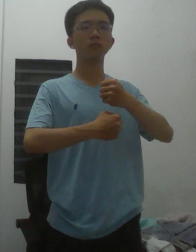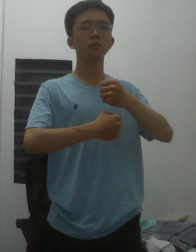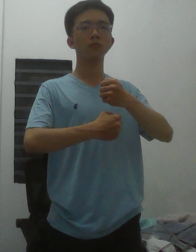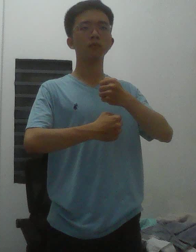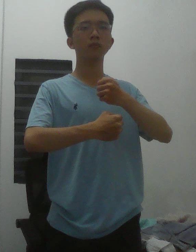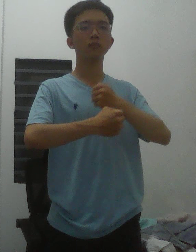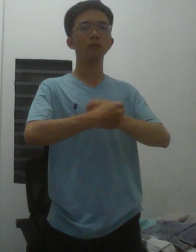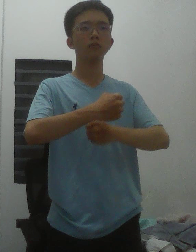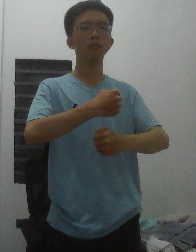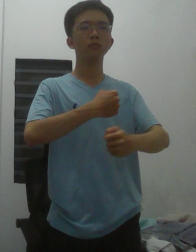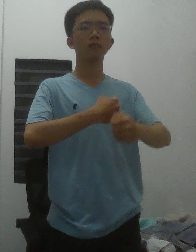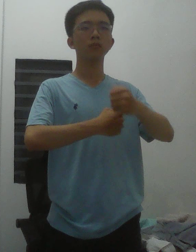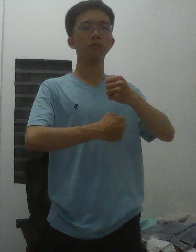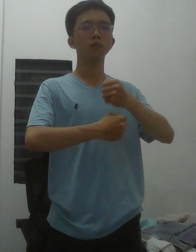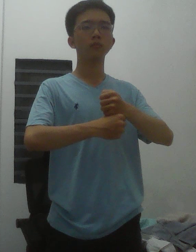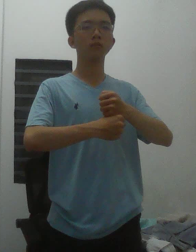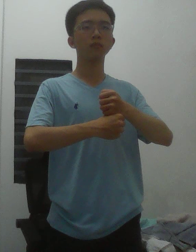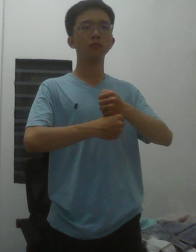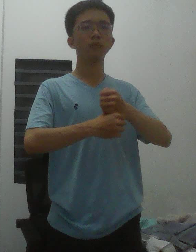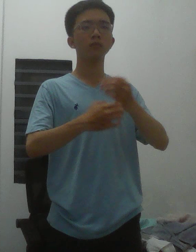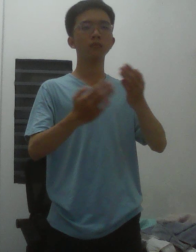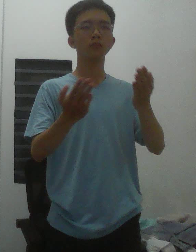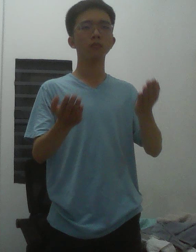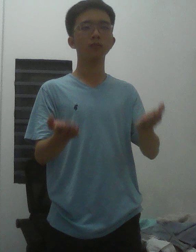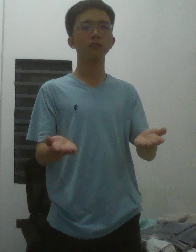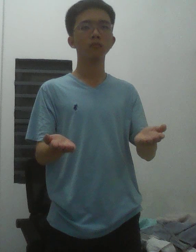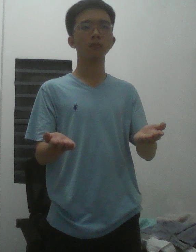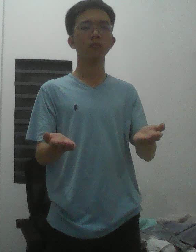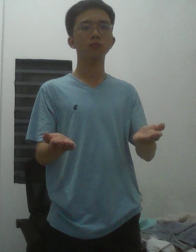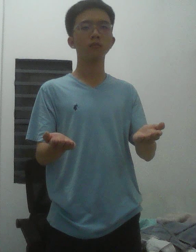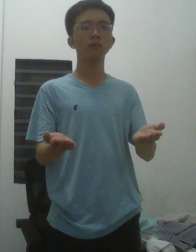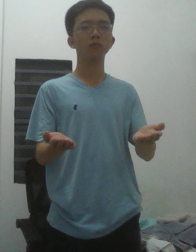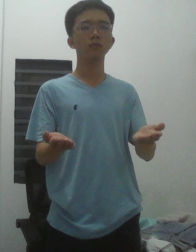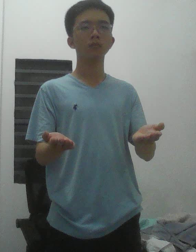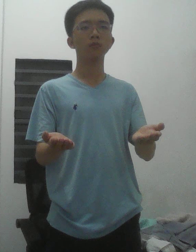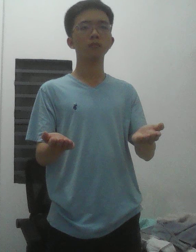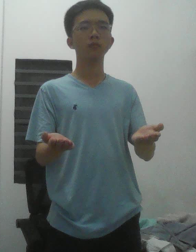nam nay